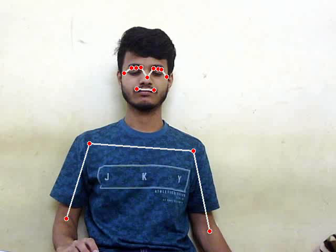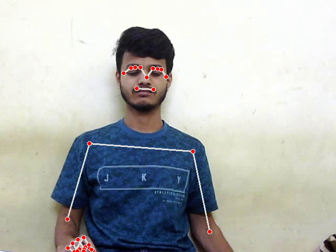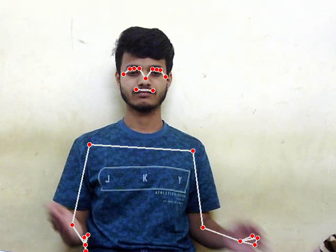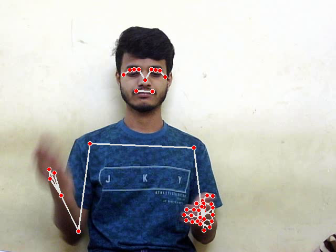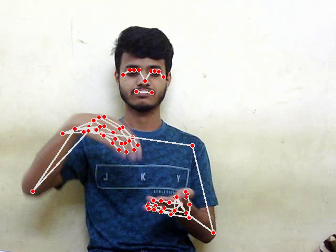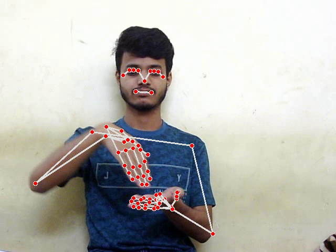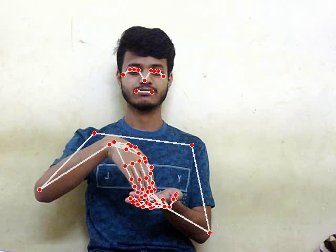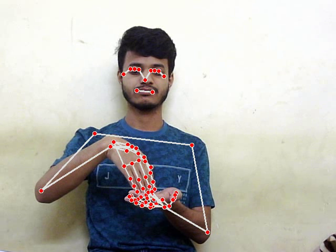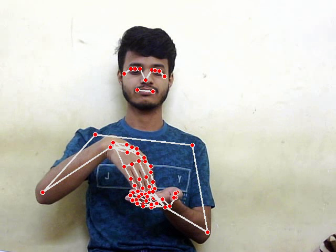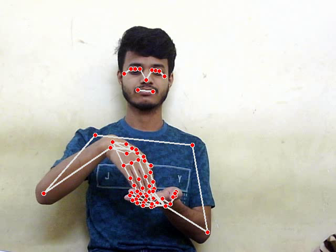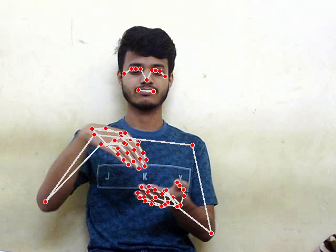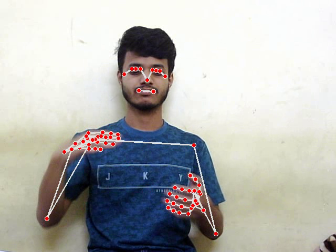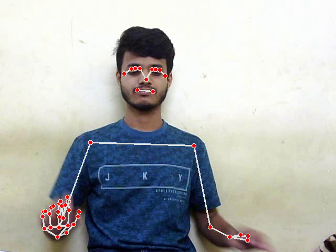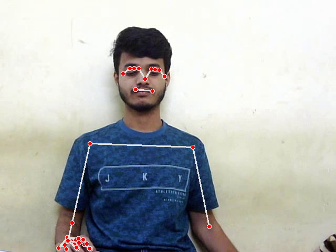again